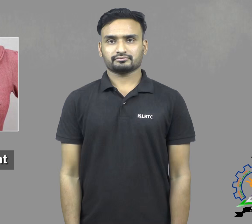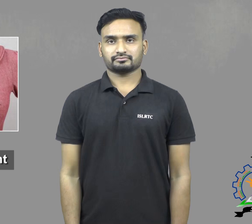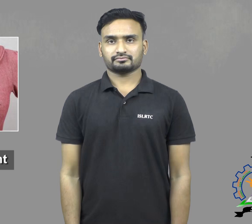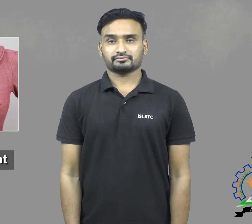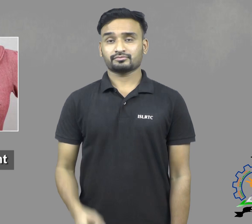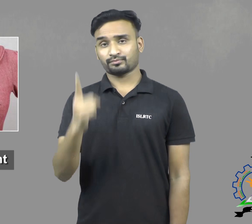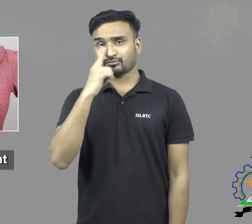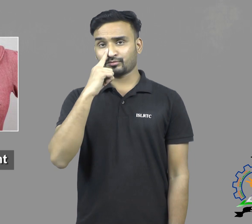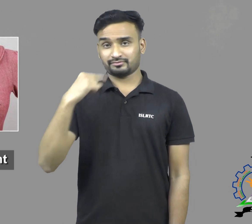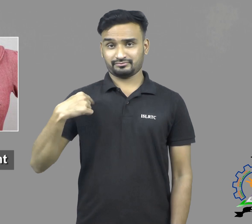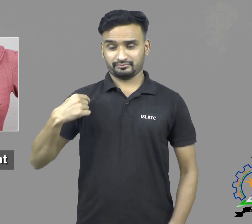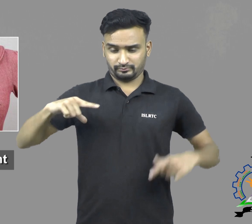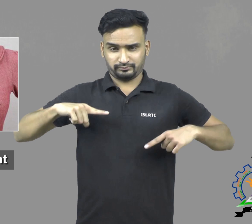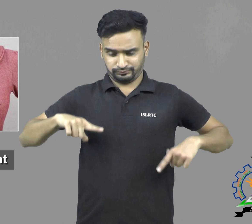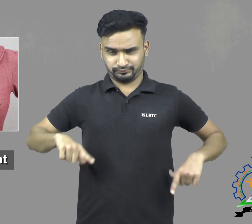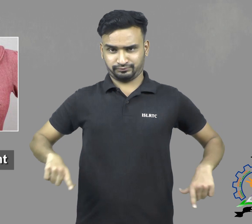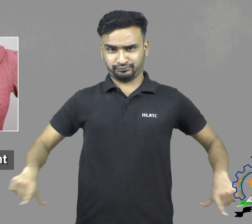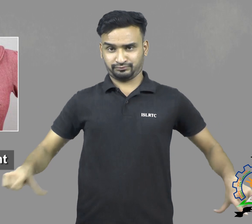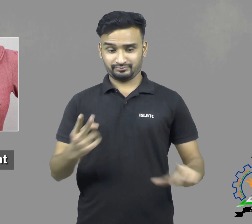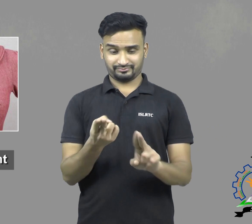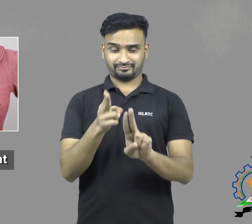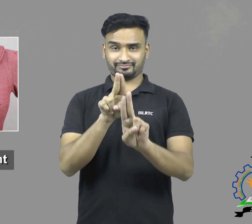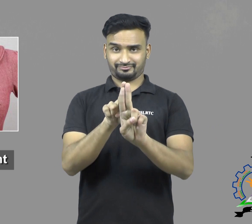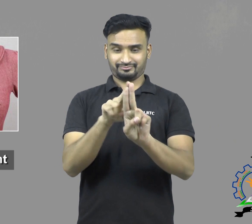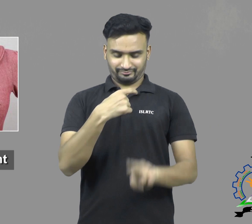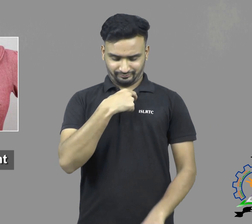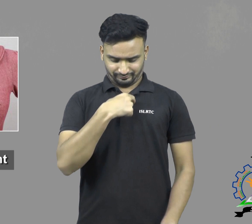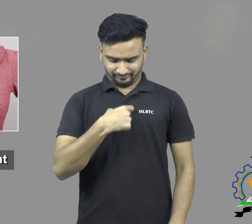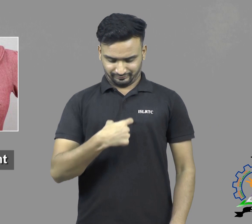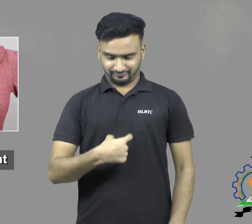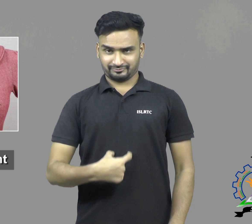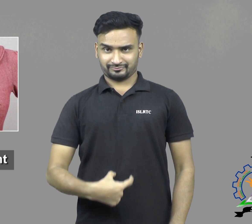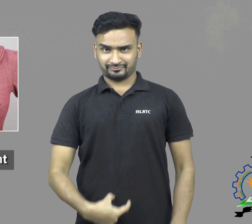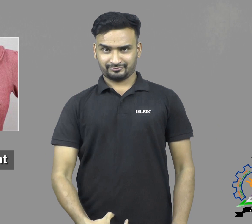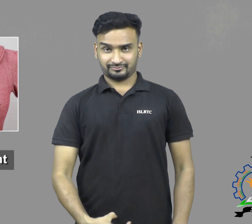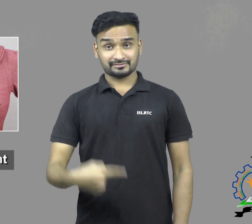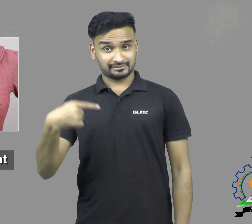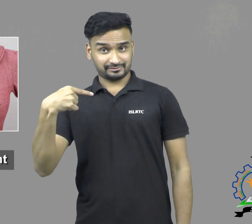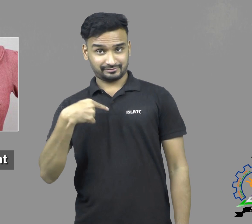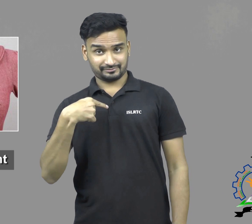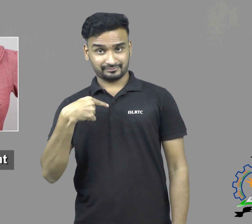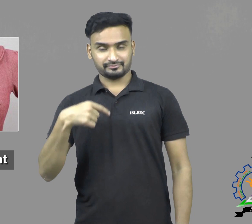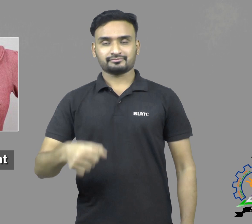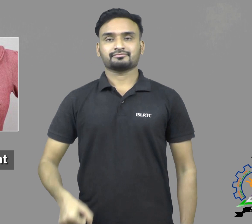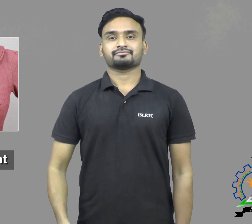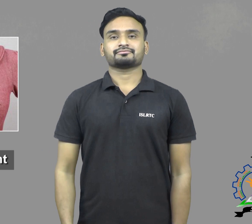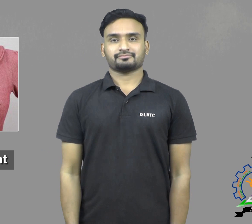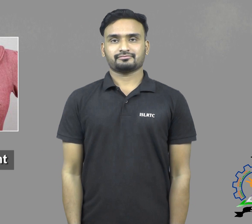Centre Front